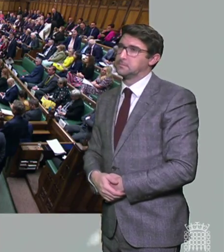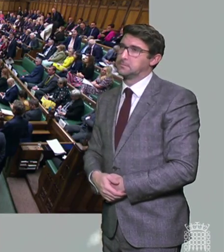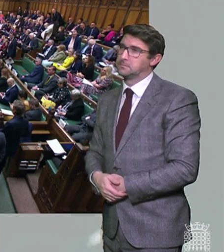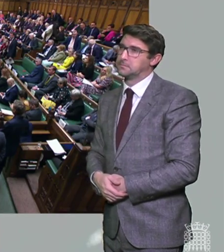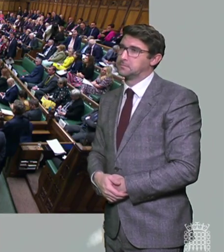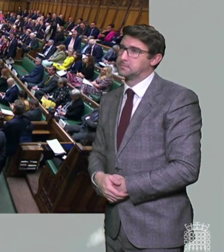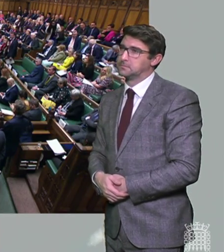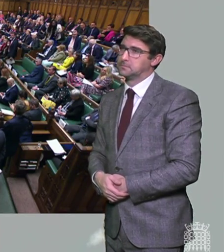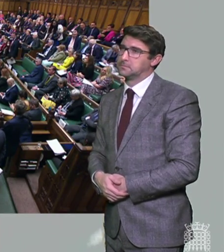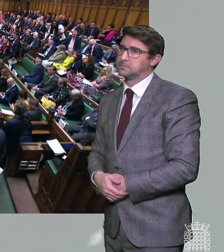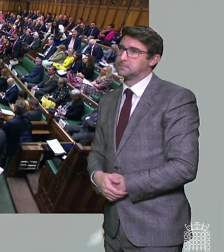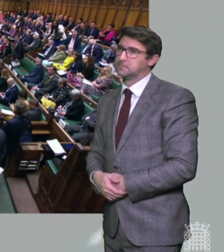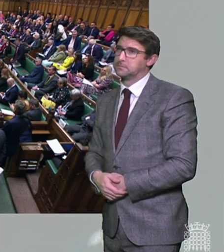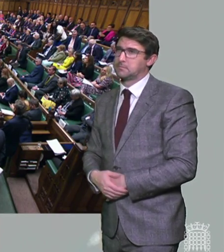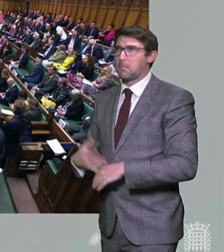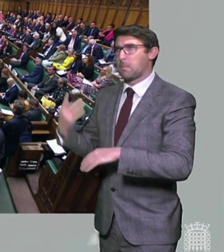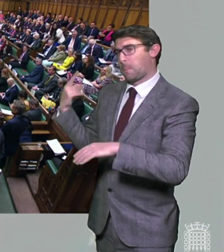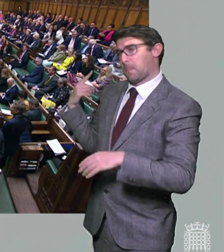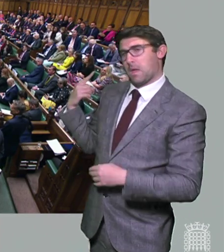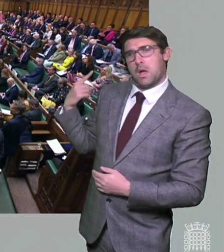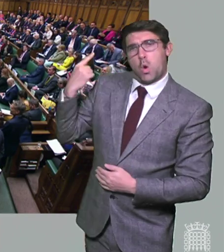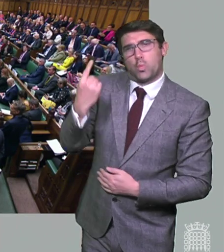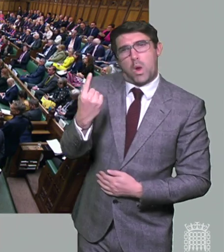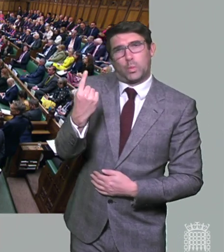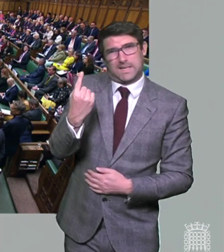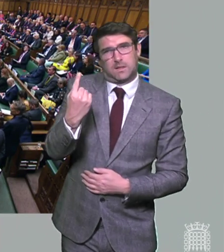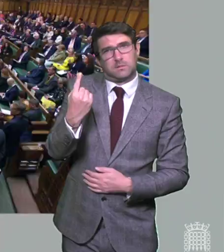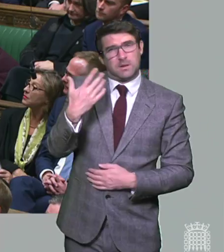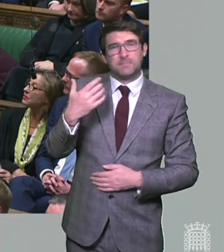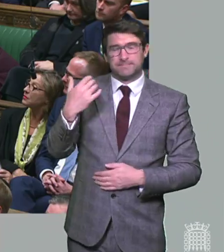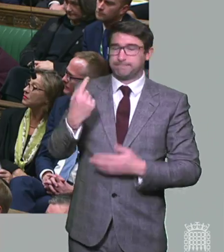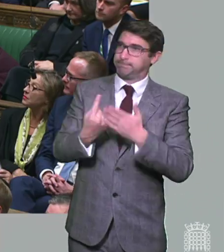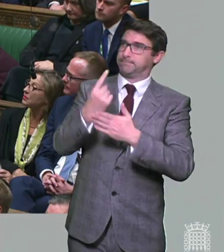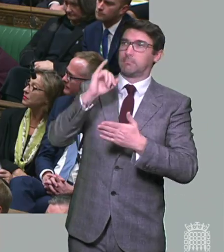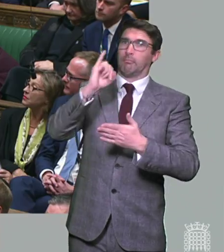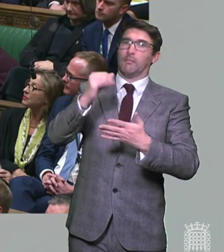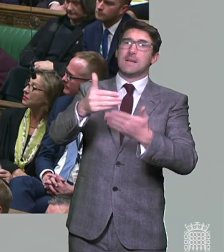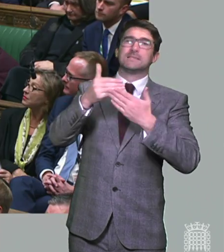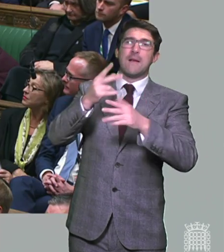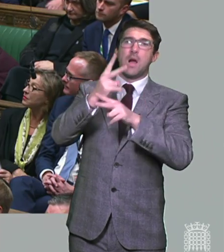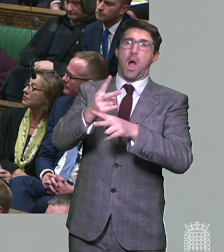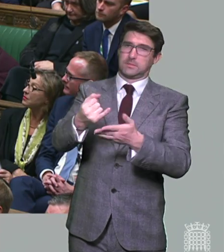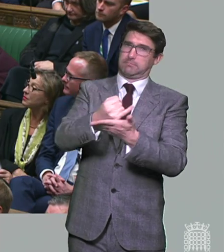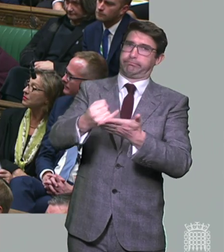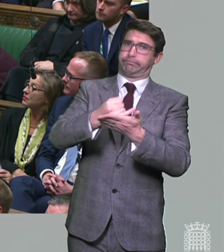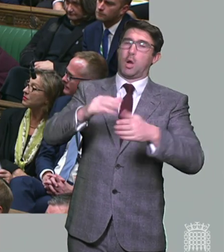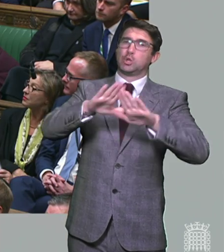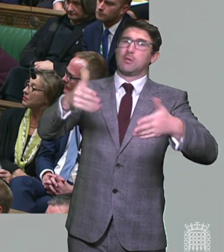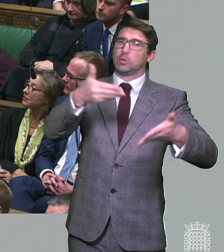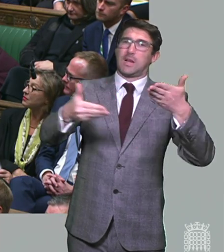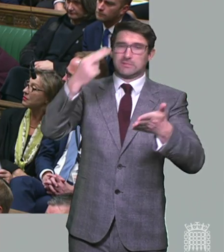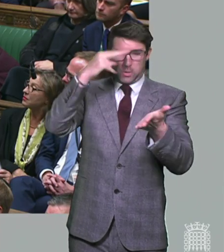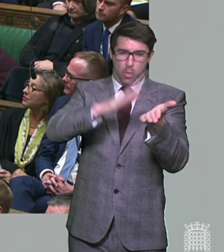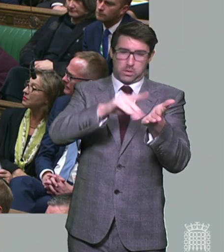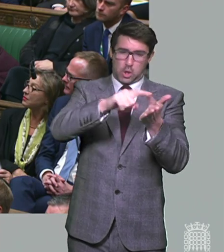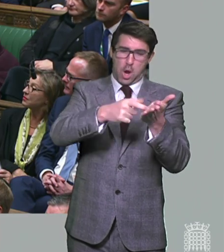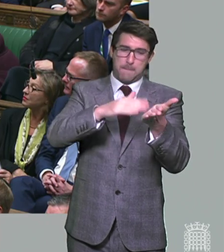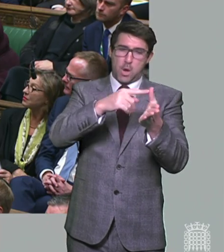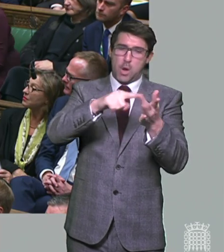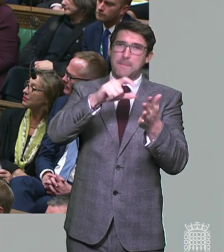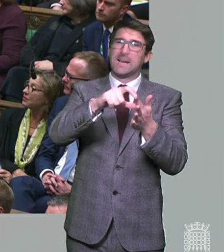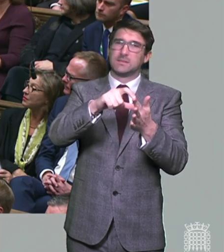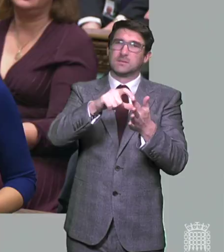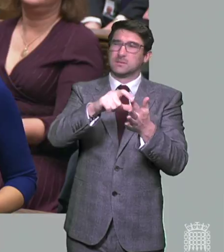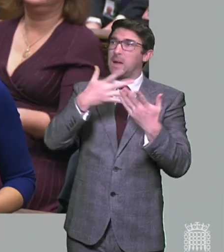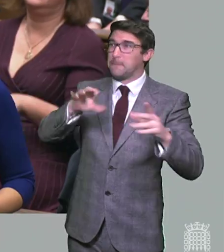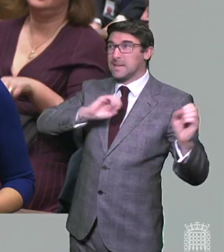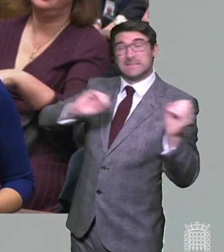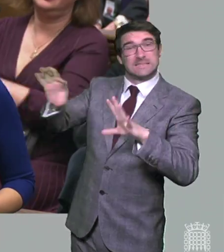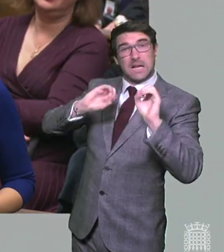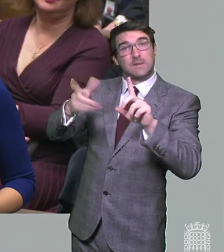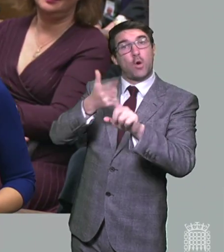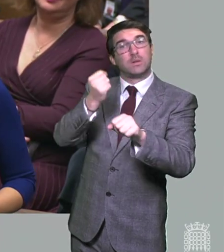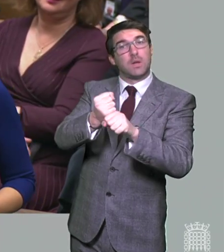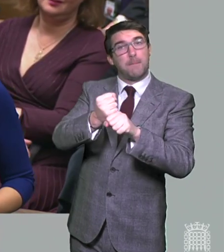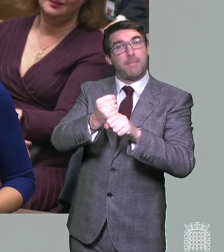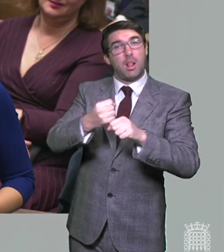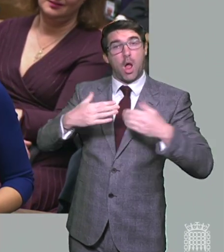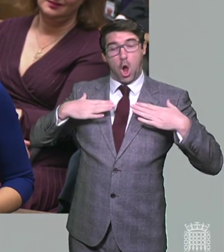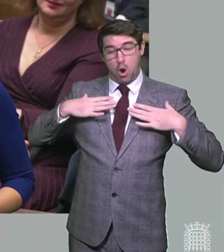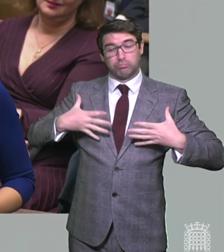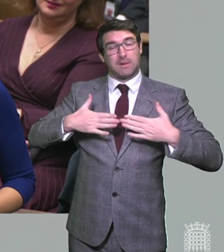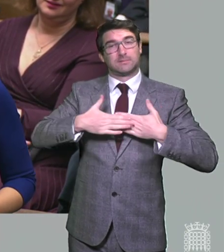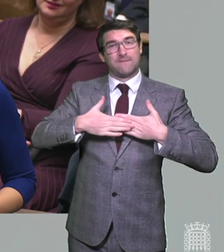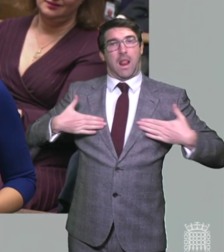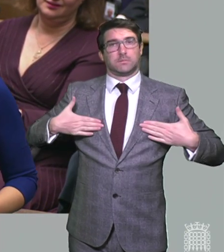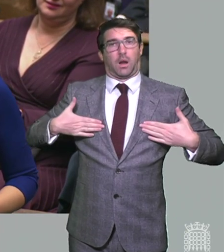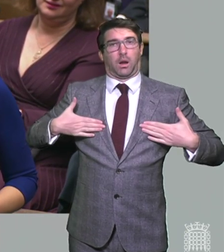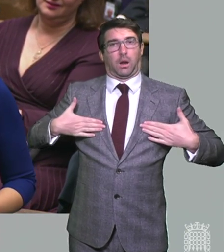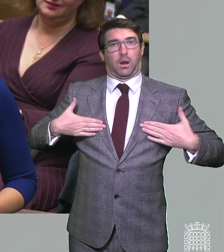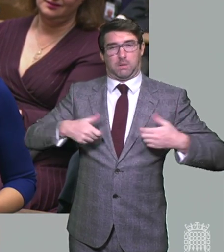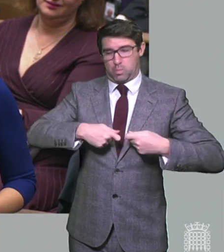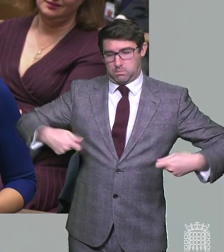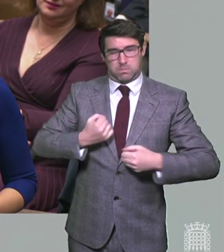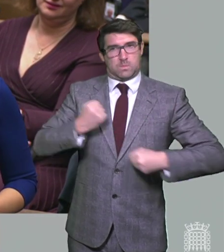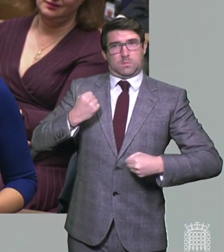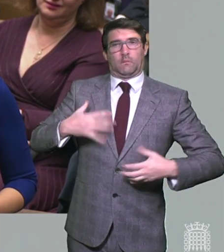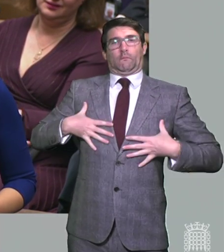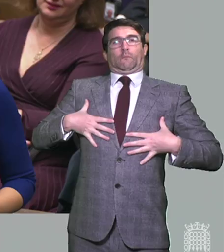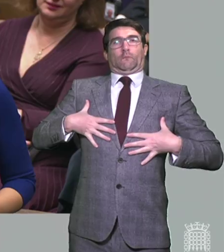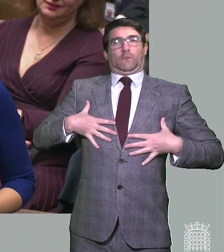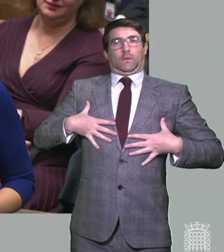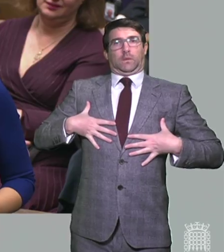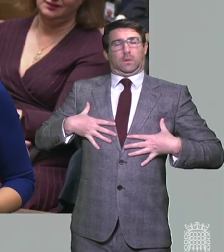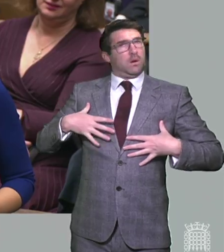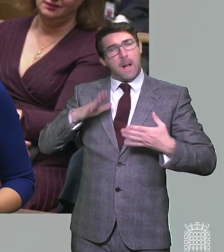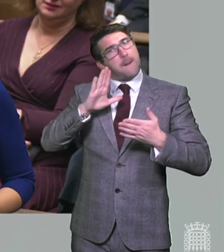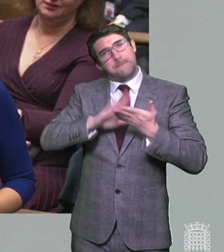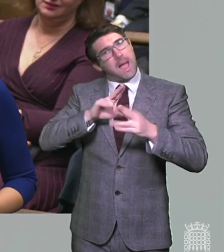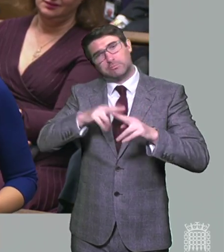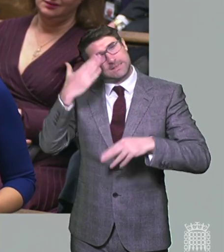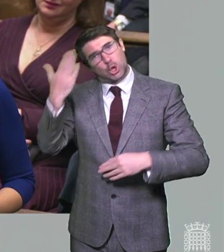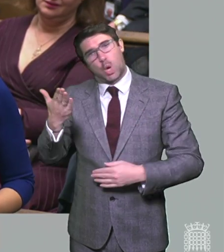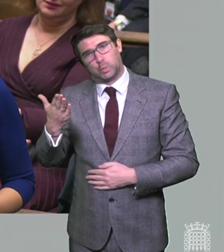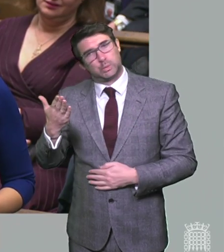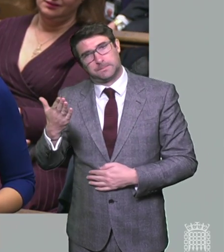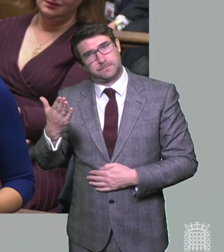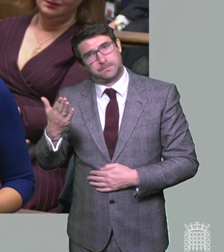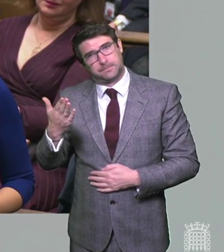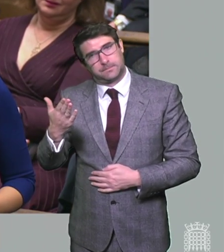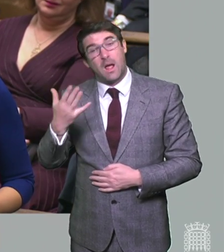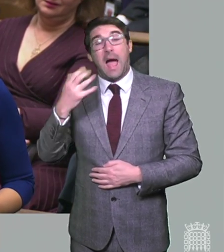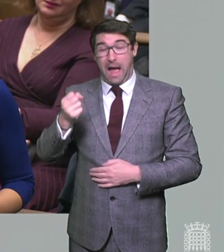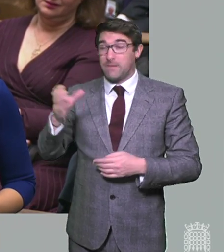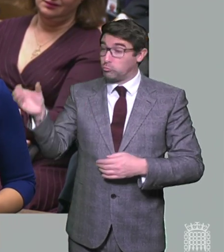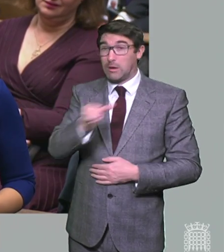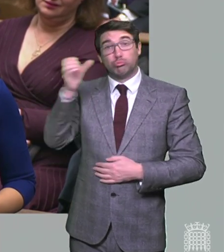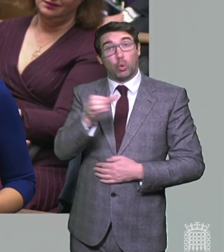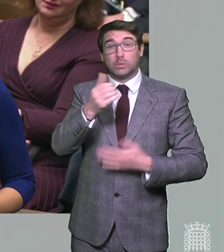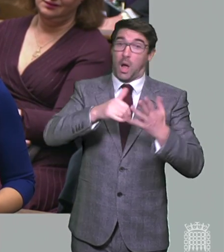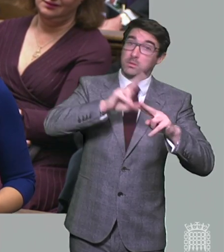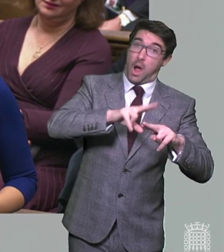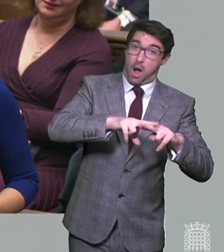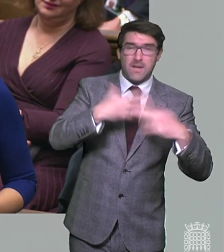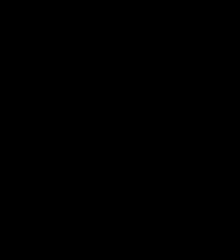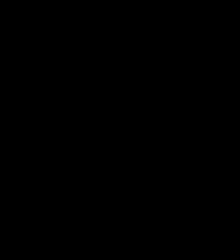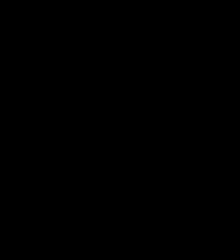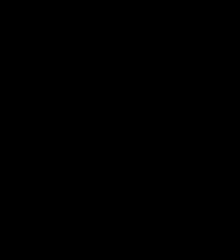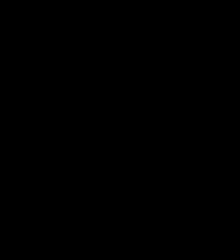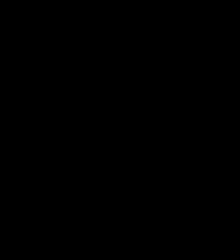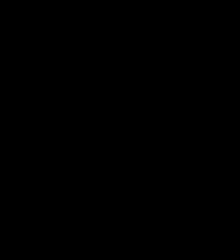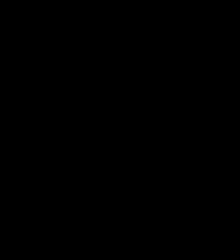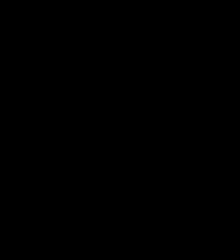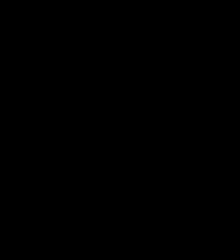Over the past week, serious safeguarding failures by the children’s charity Mermaids have come to light, with revelations that the charity sent breast-flattening devices to young girls behind their parents’ backs, promoted harmful medical and surgical procedures to children and hired a trustee with links to paedophile organisations and a digital engagement manager who posted pornographic images online, including of himself dressed as a schoolgirl.